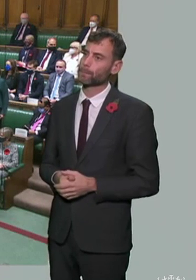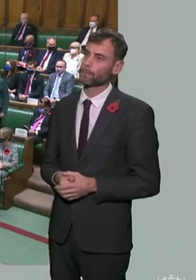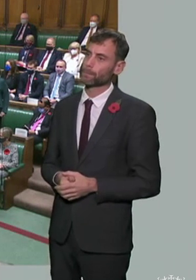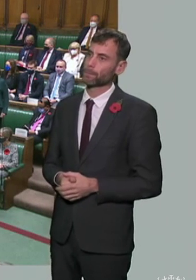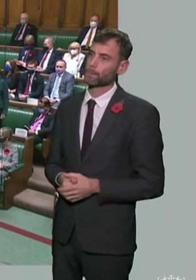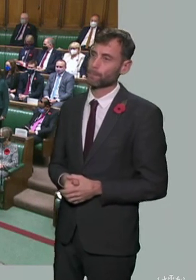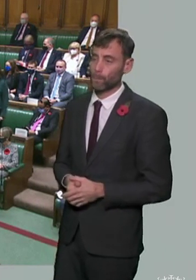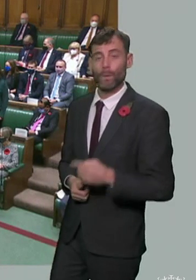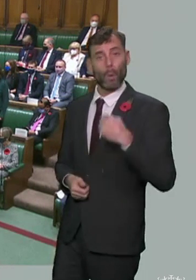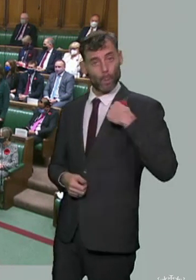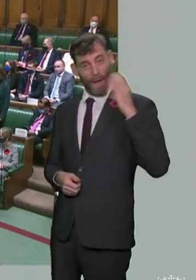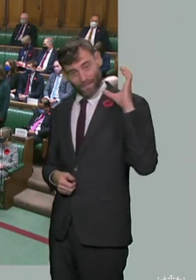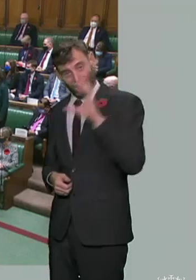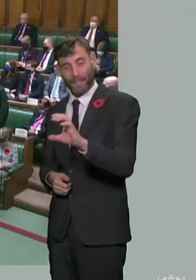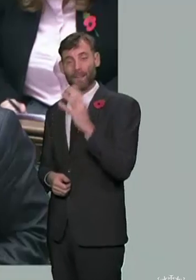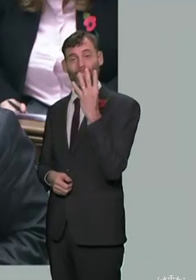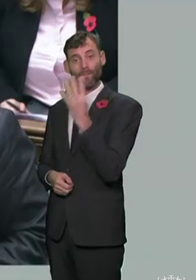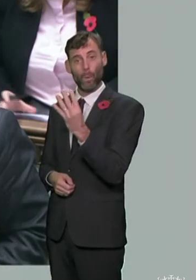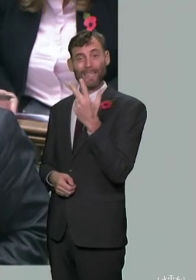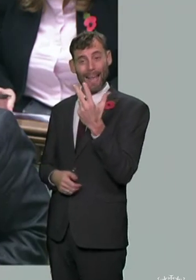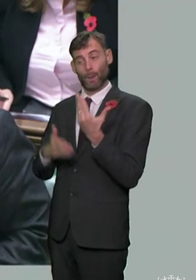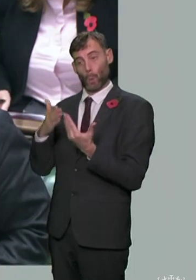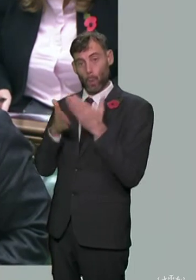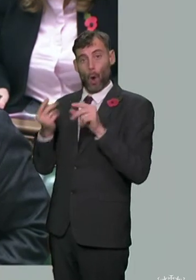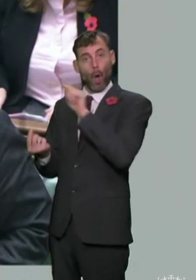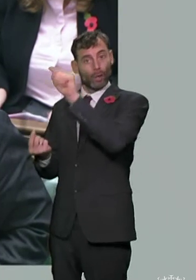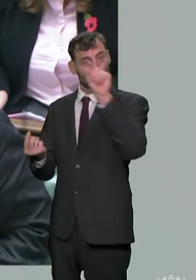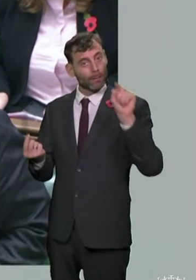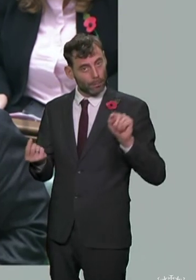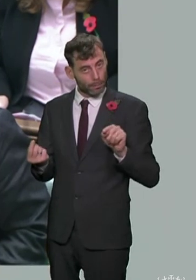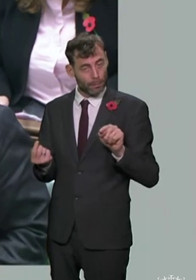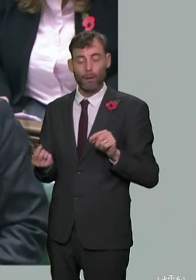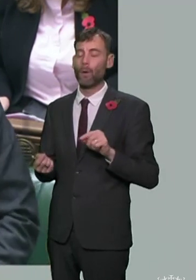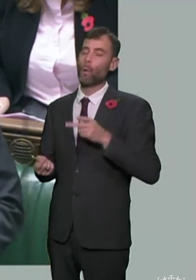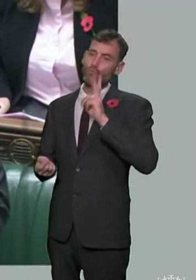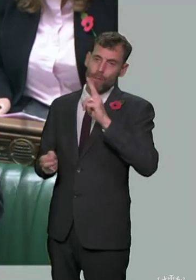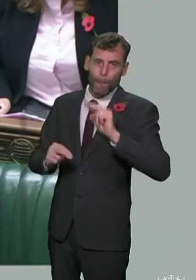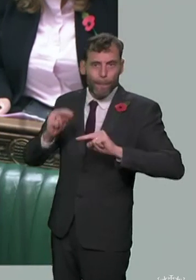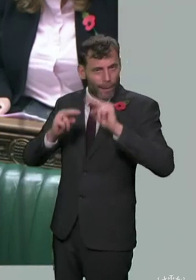We are investing in 48 new hospitals and rebuilds.